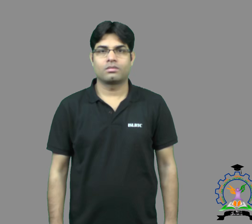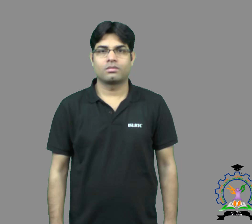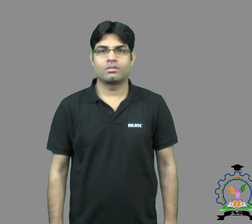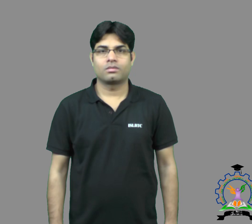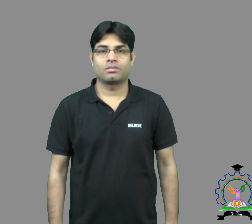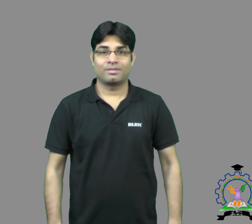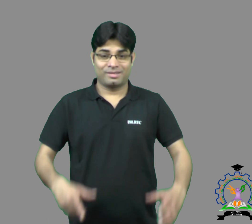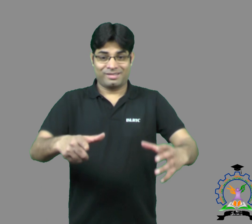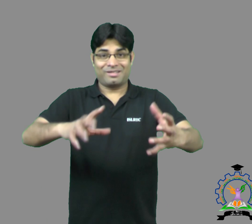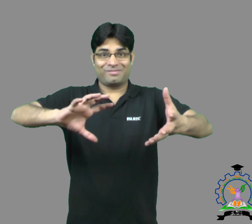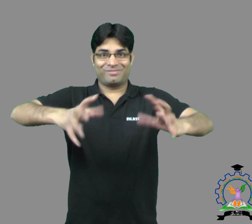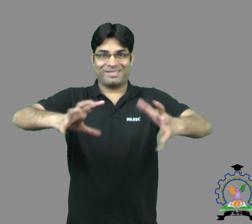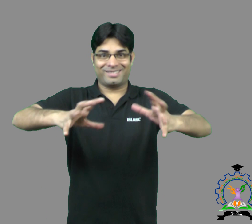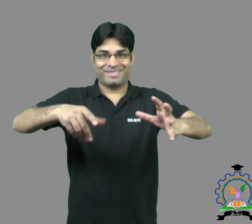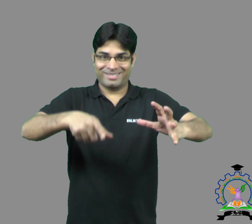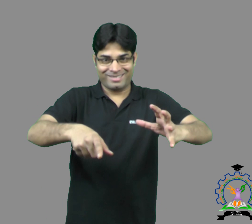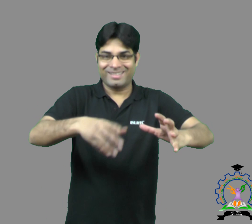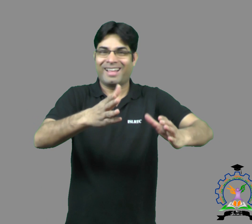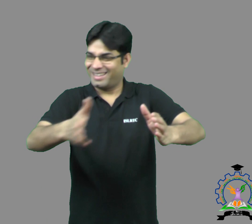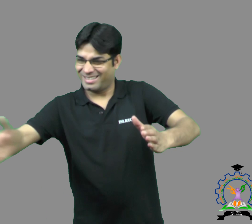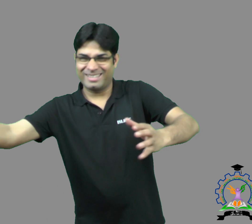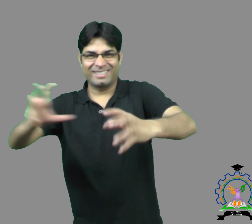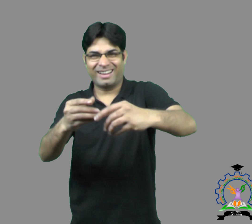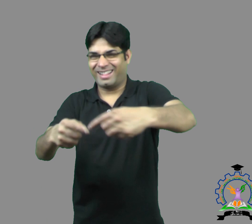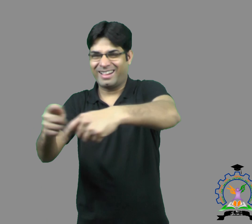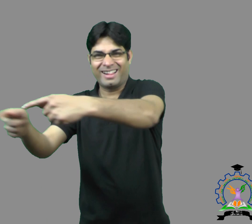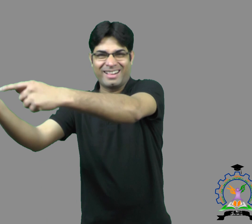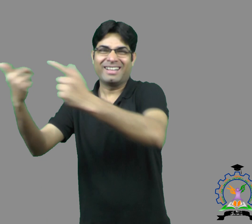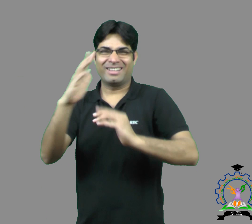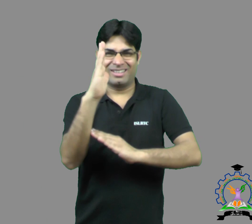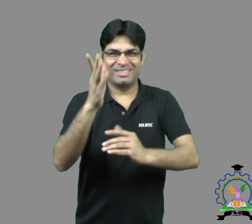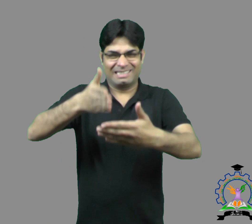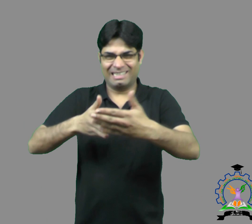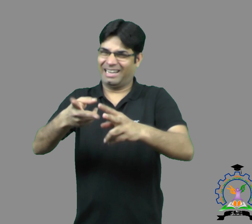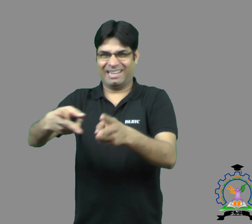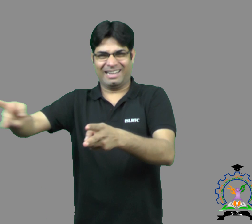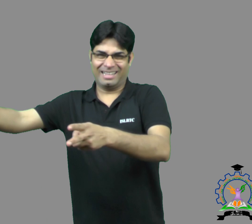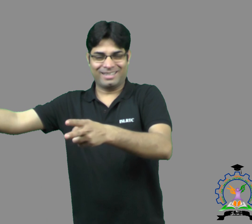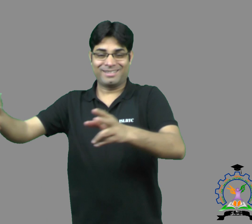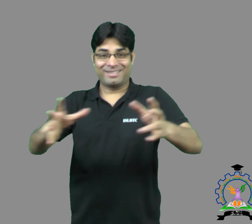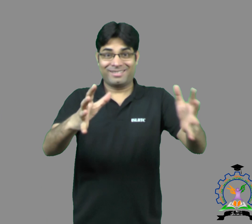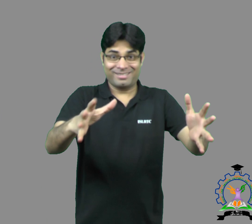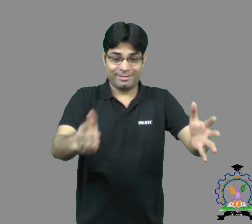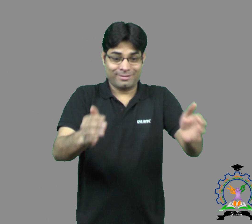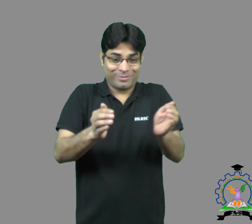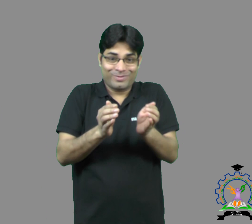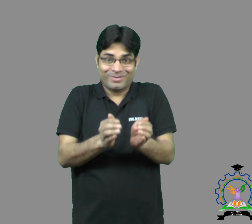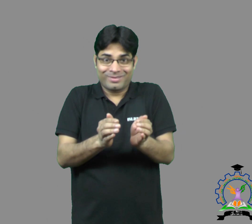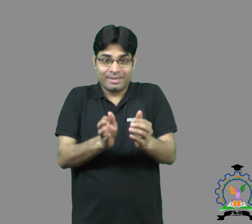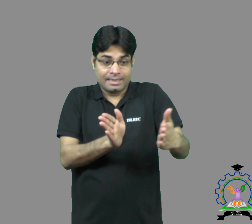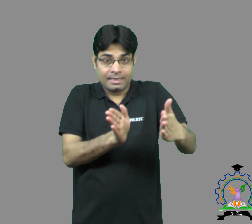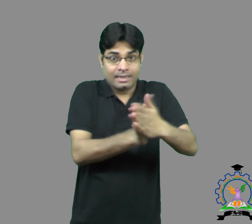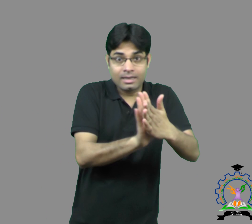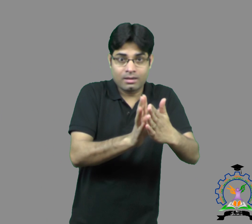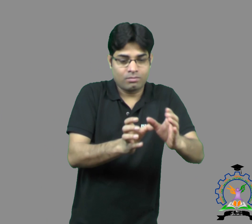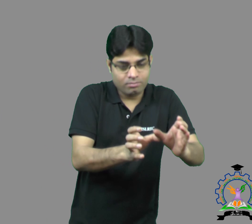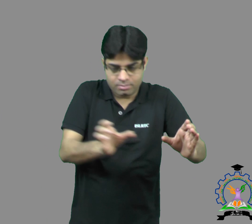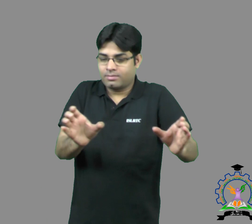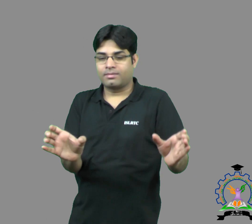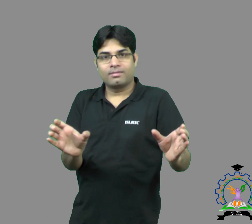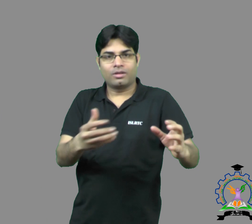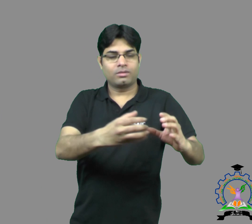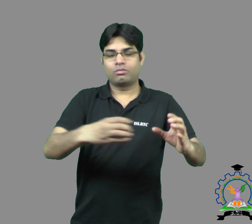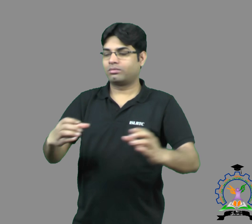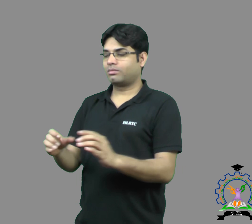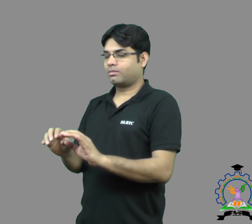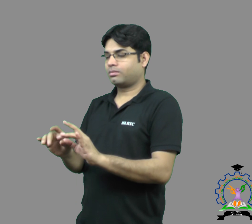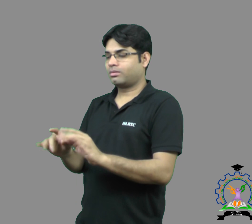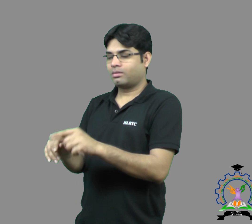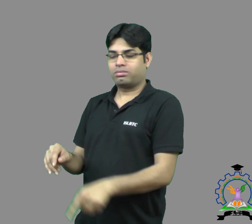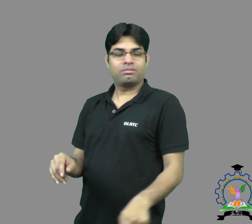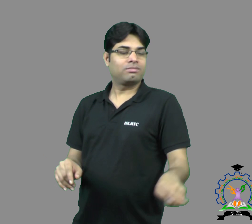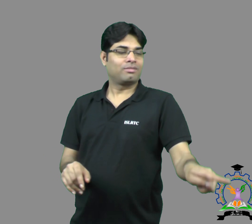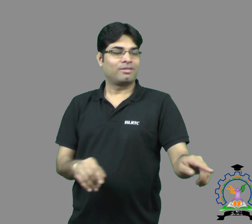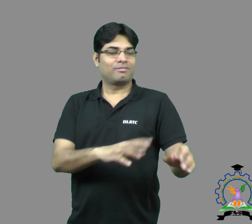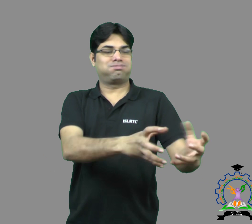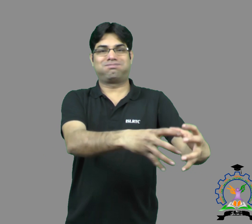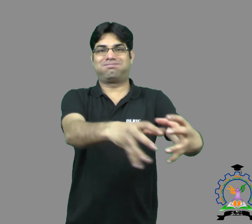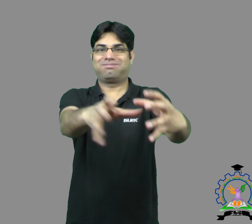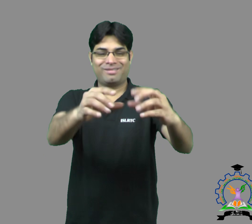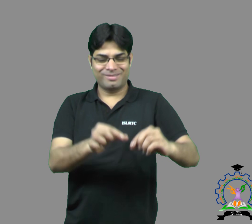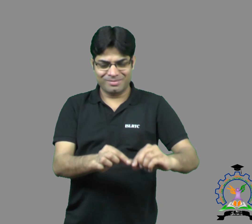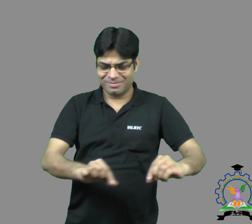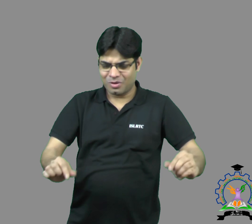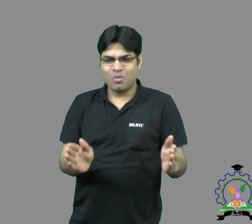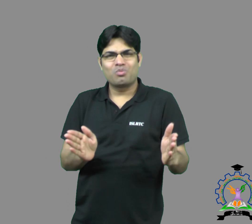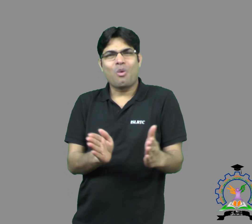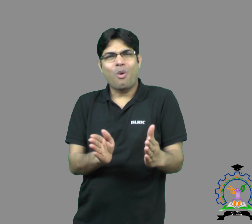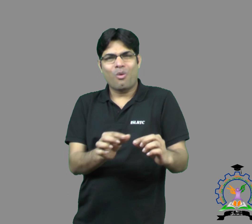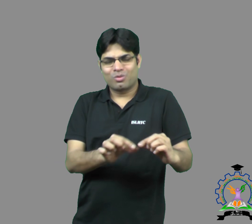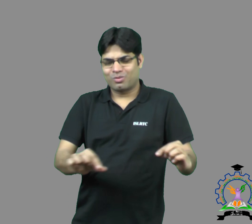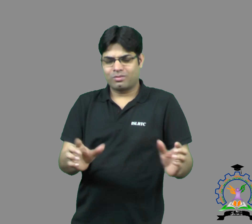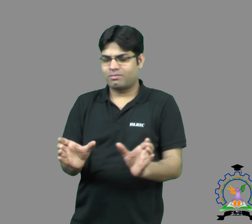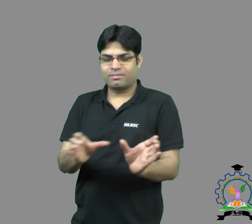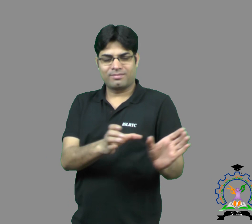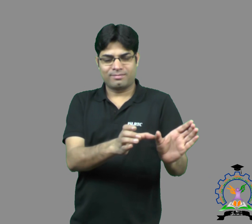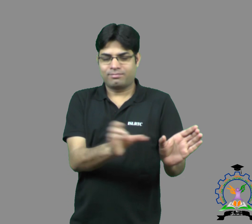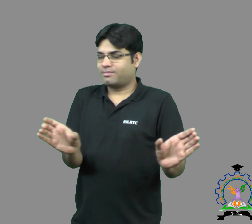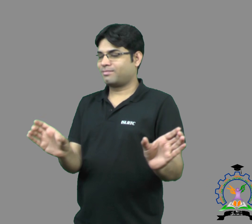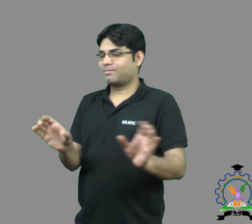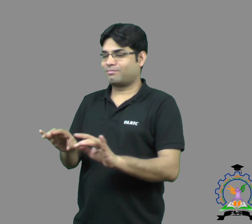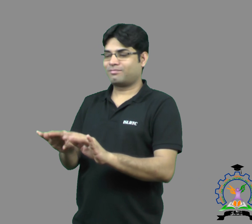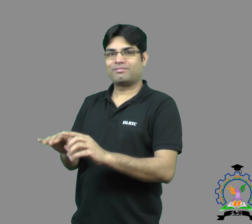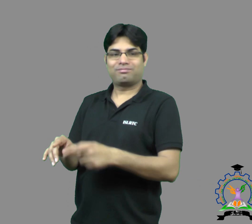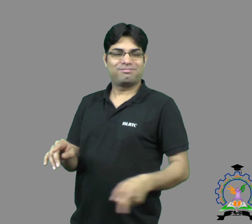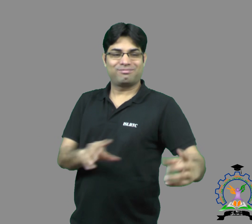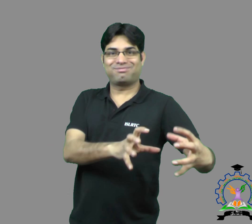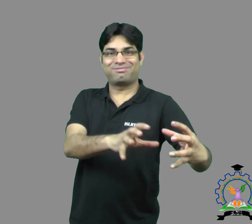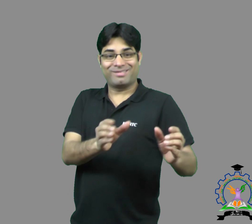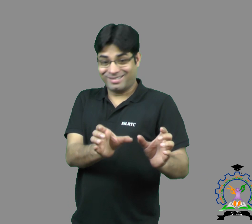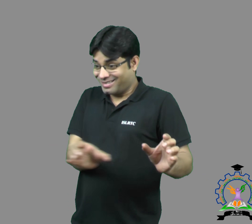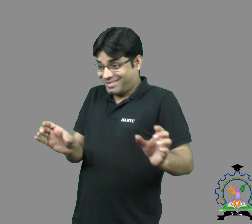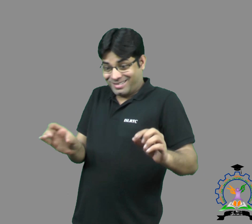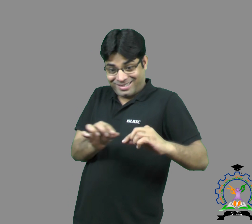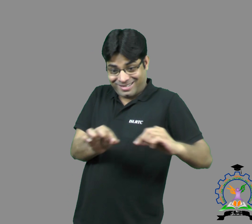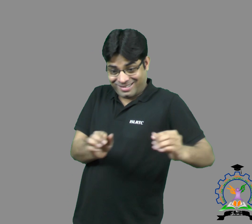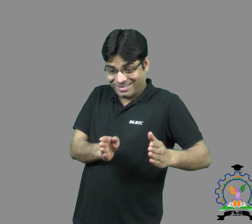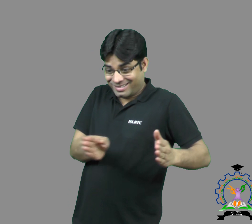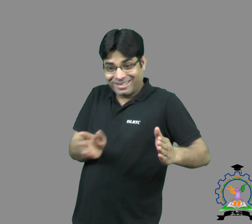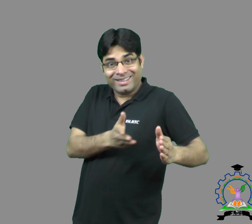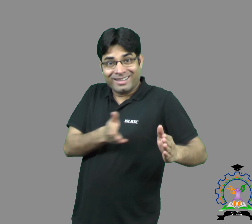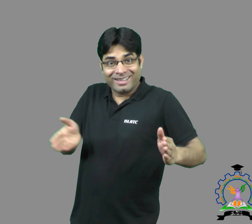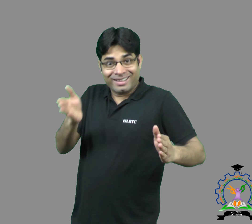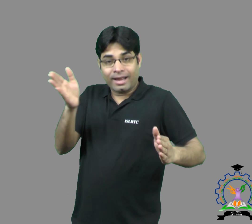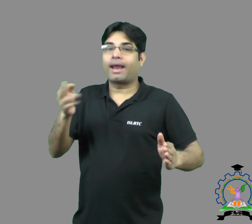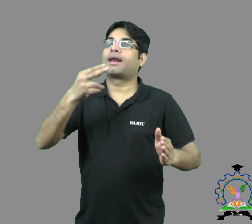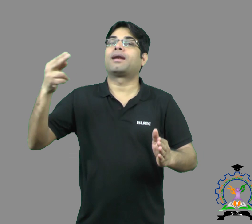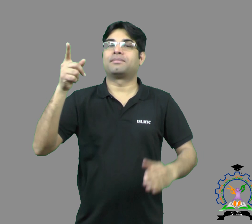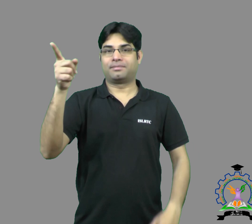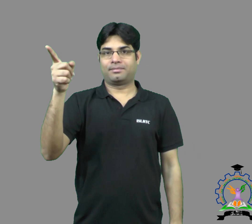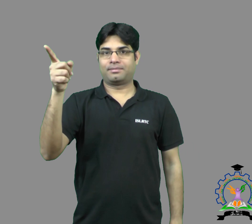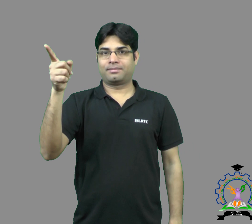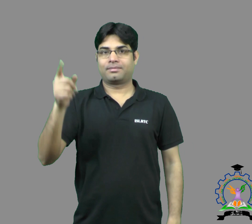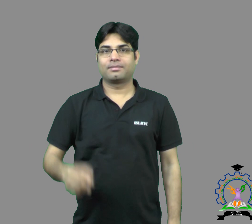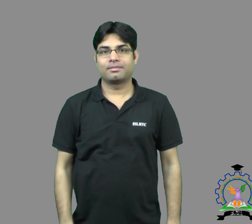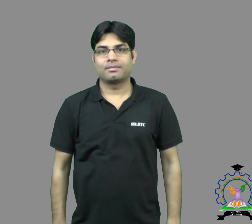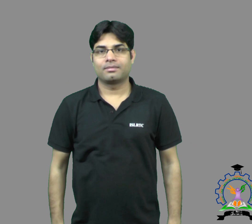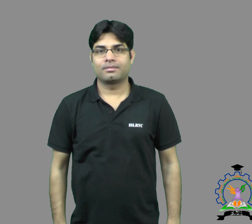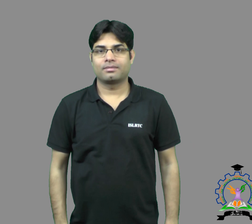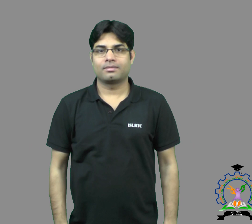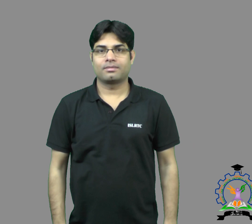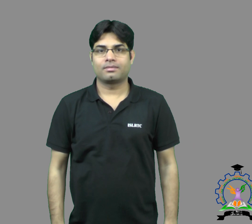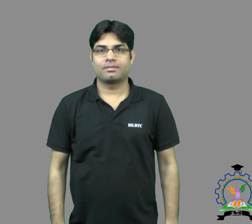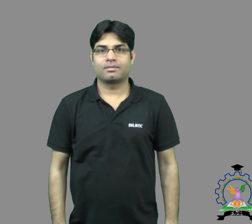Swivel M C U